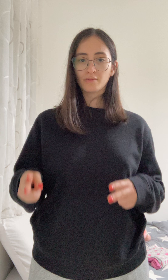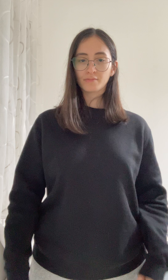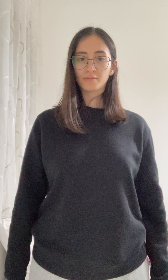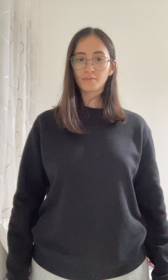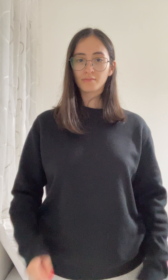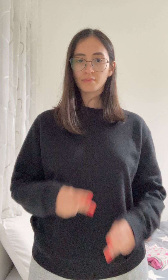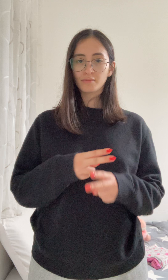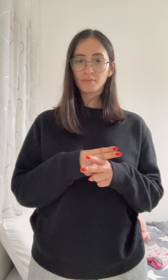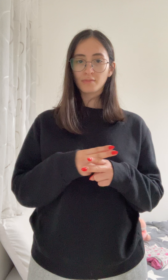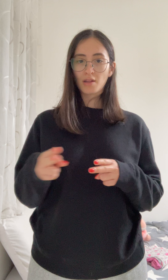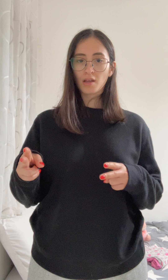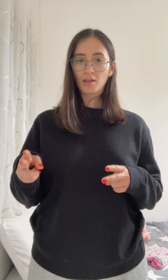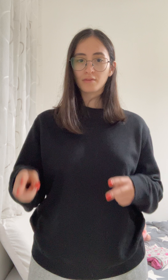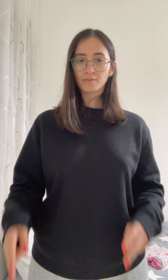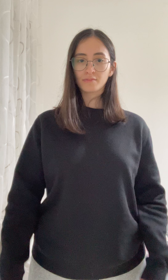נקי